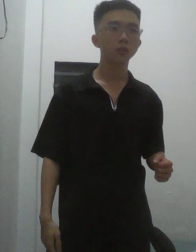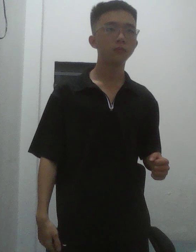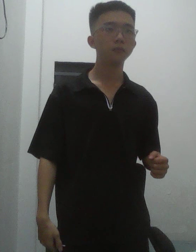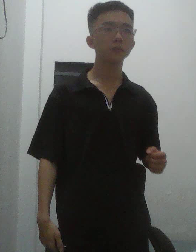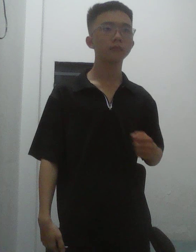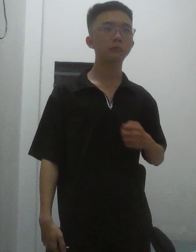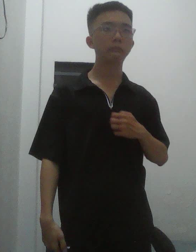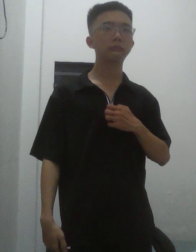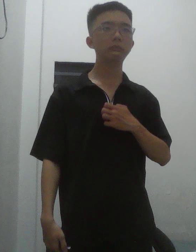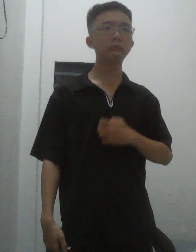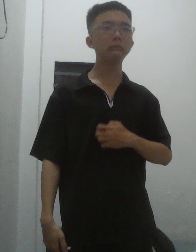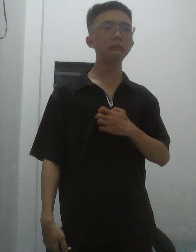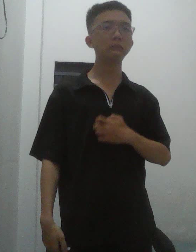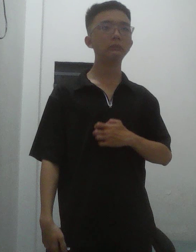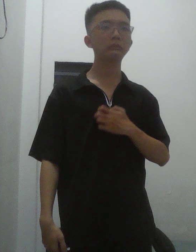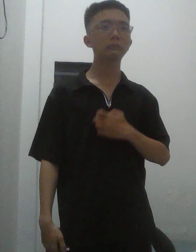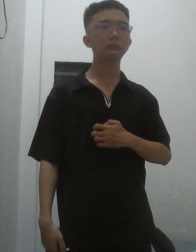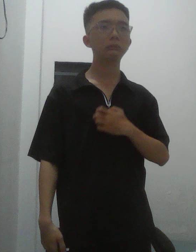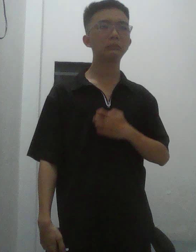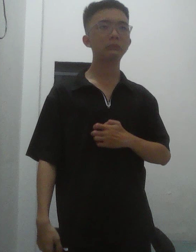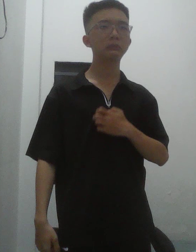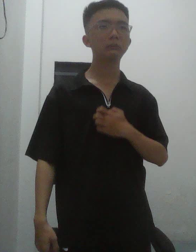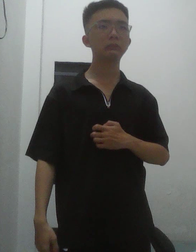ghen